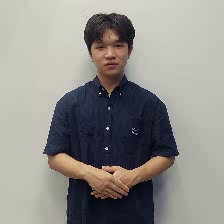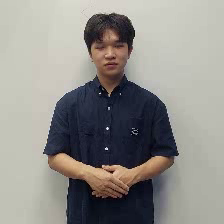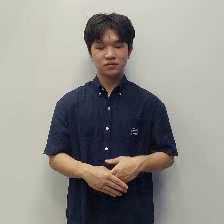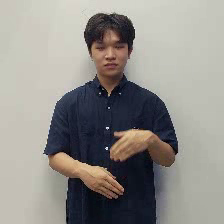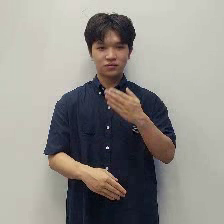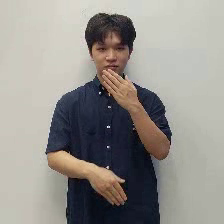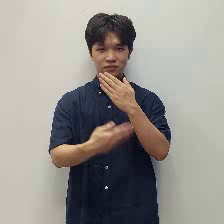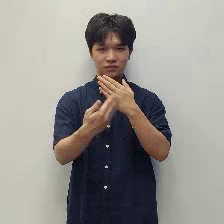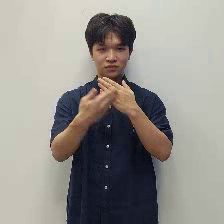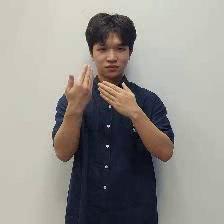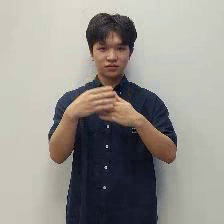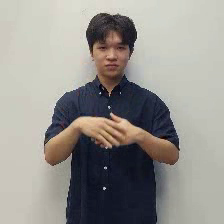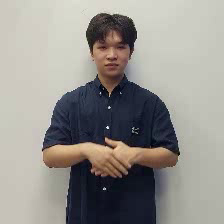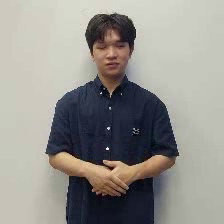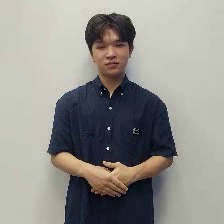Dễ